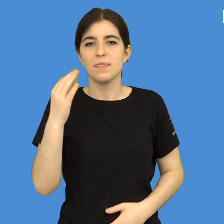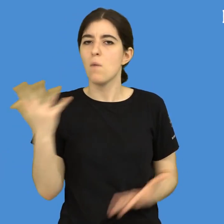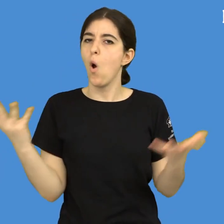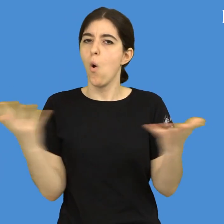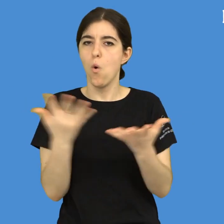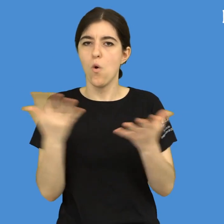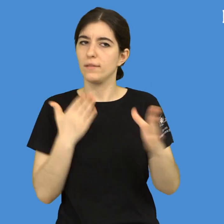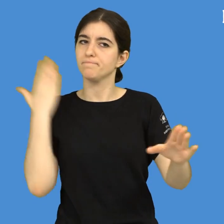urgente